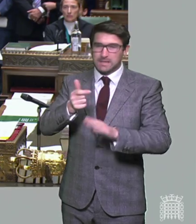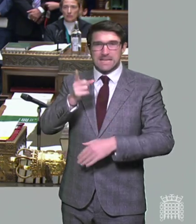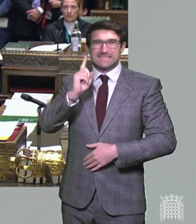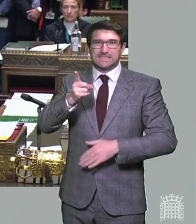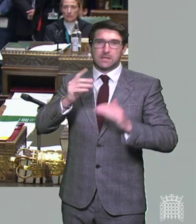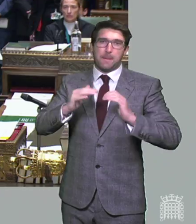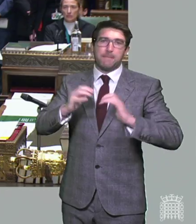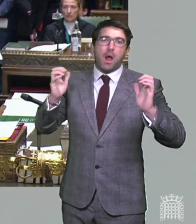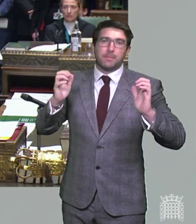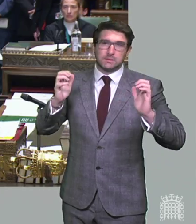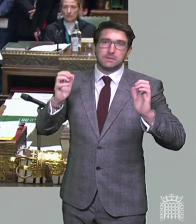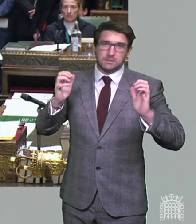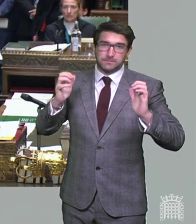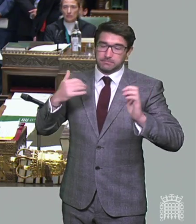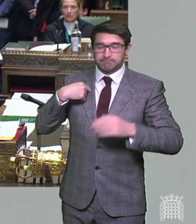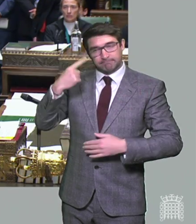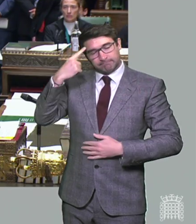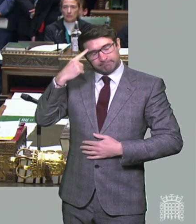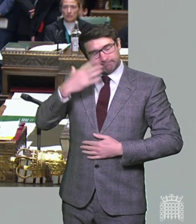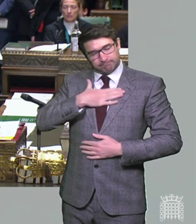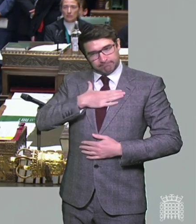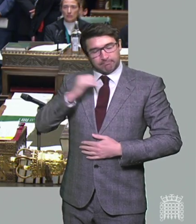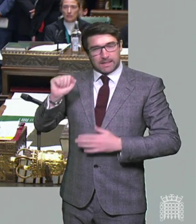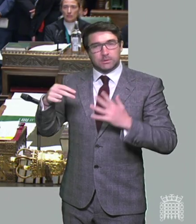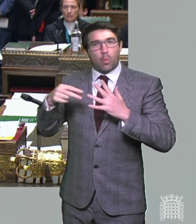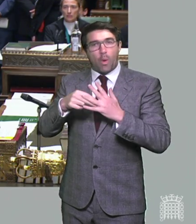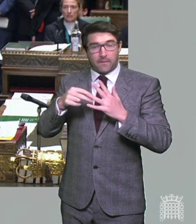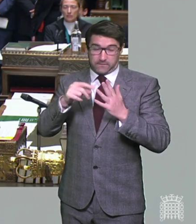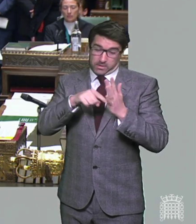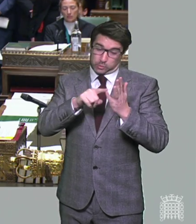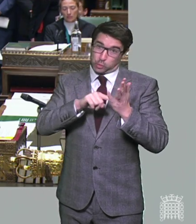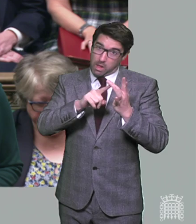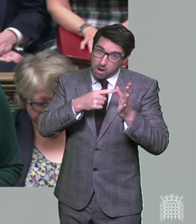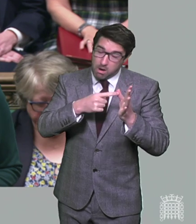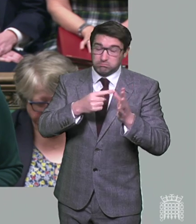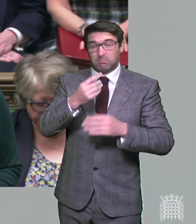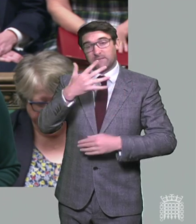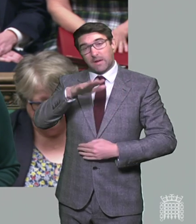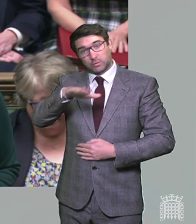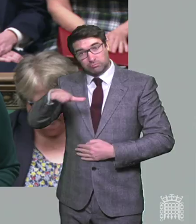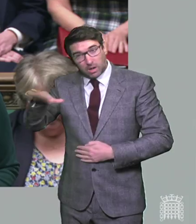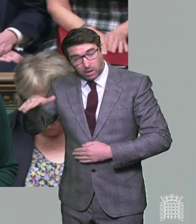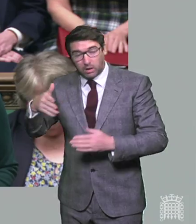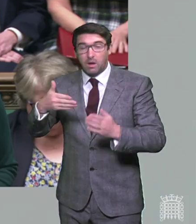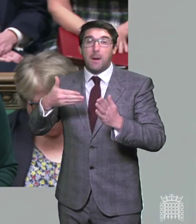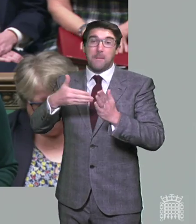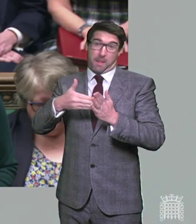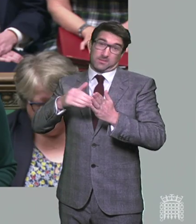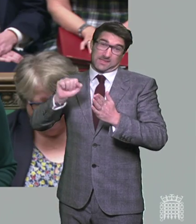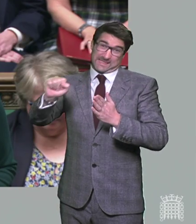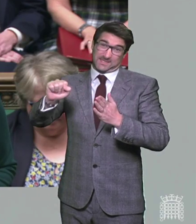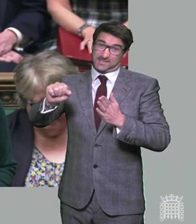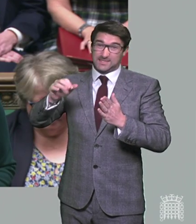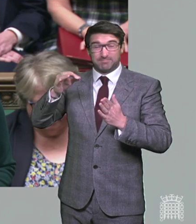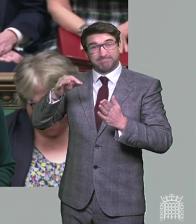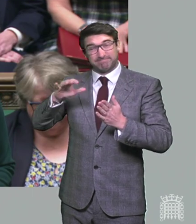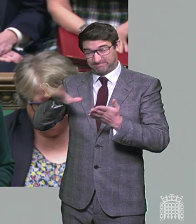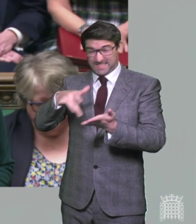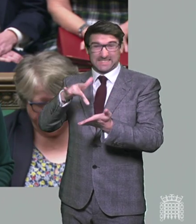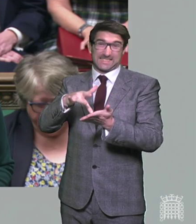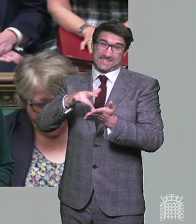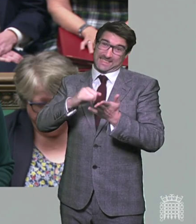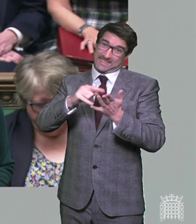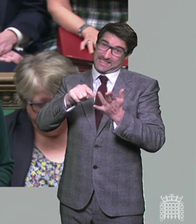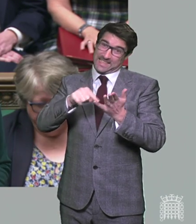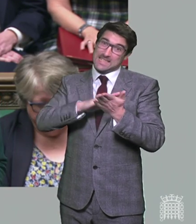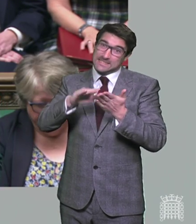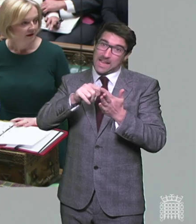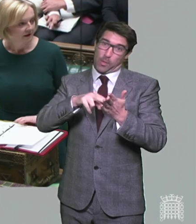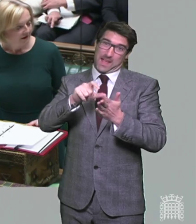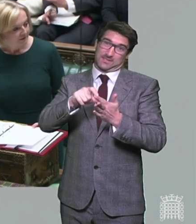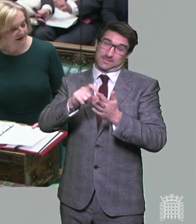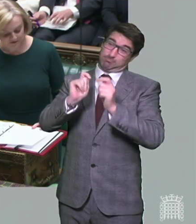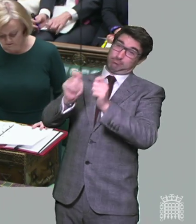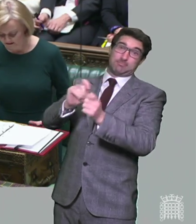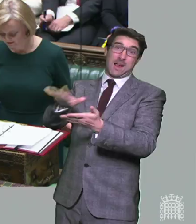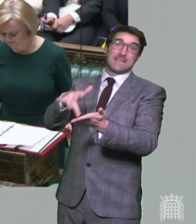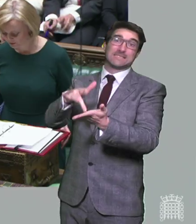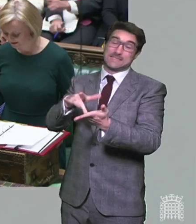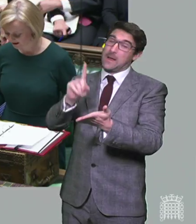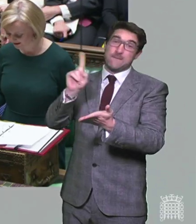Our thoughts are with his wife Julia and his five children, as well as with the people of Southend, which now stands tall as a city in testament to David’s tireless work.